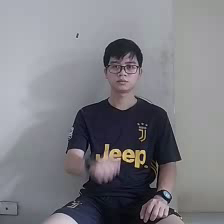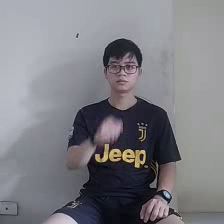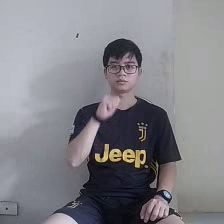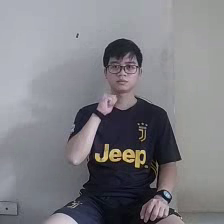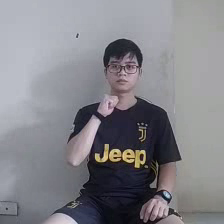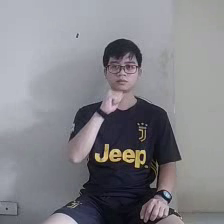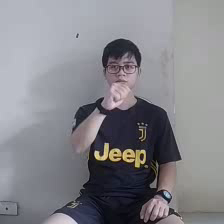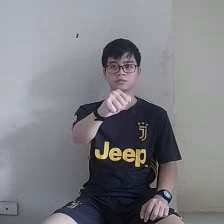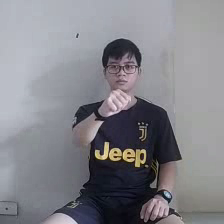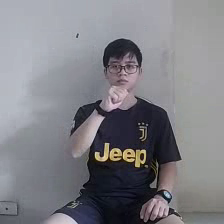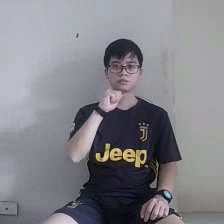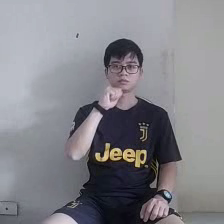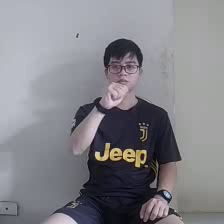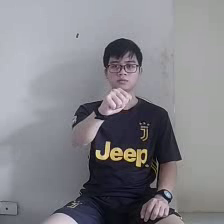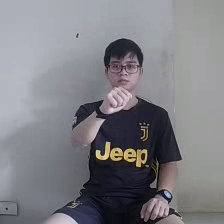Phỏng vấn